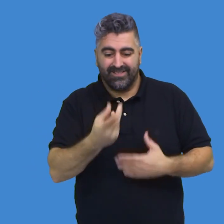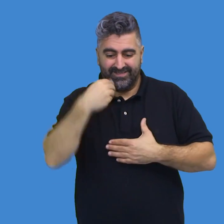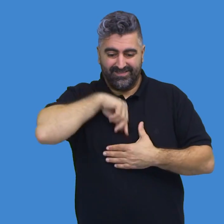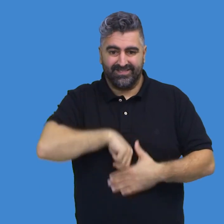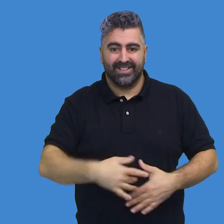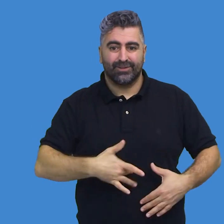dentro